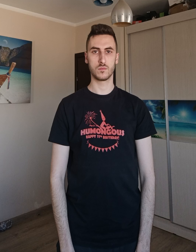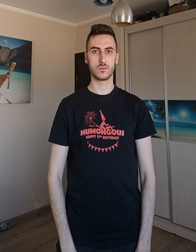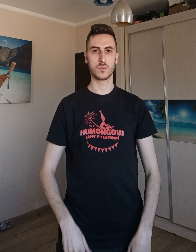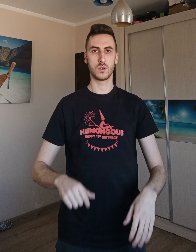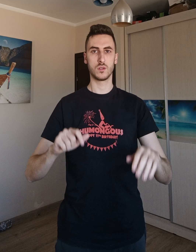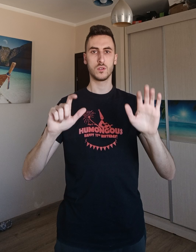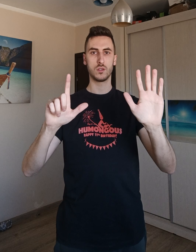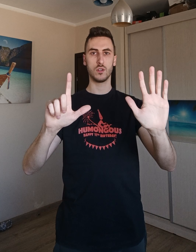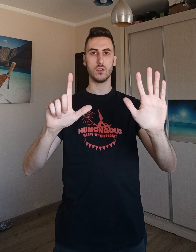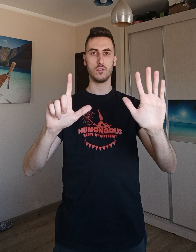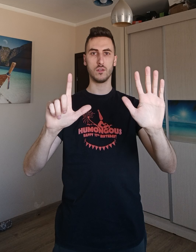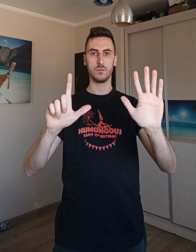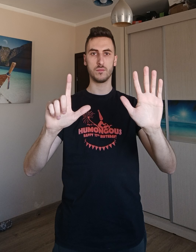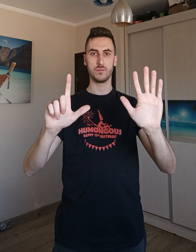שבע